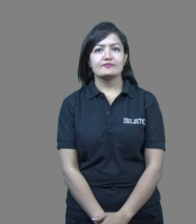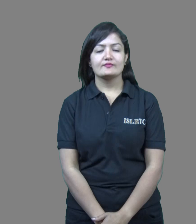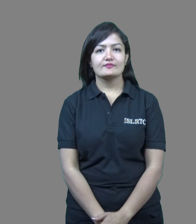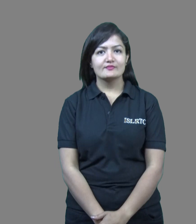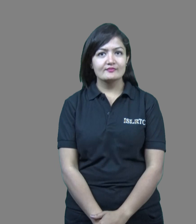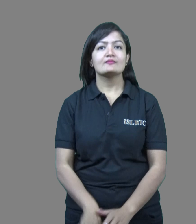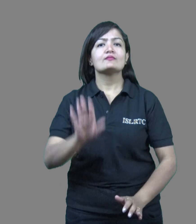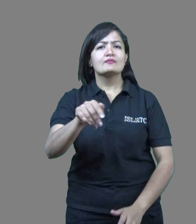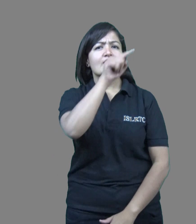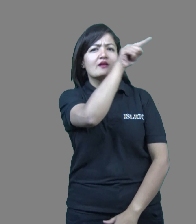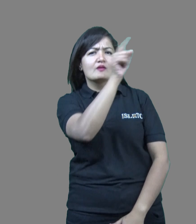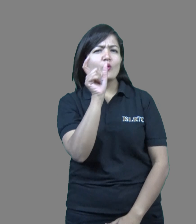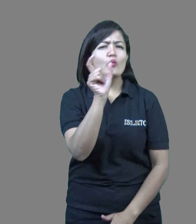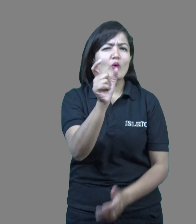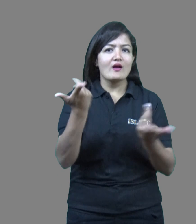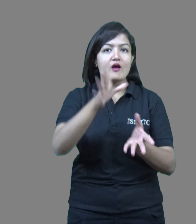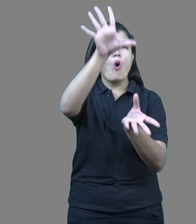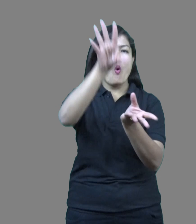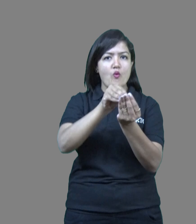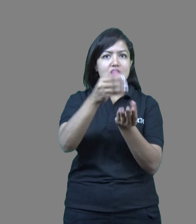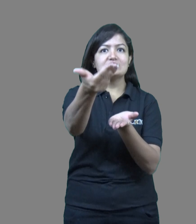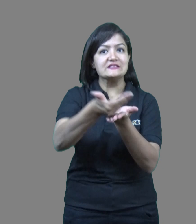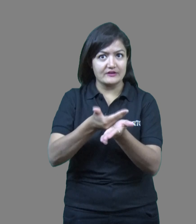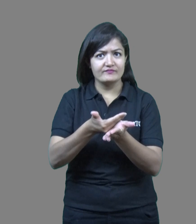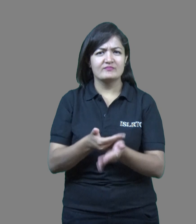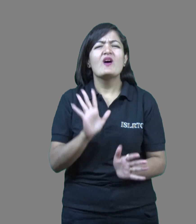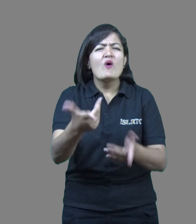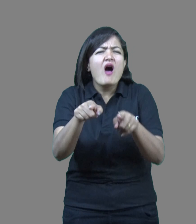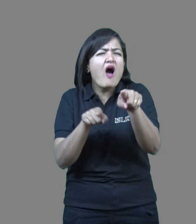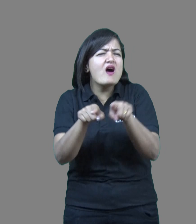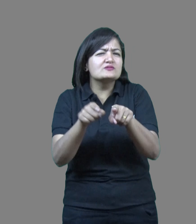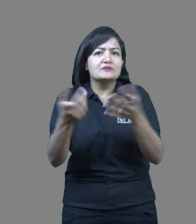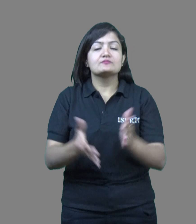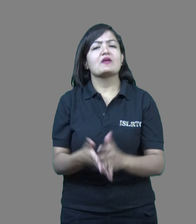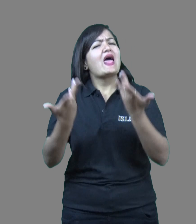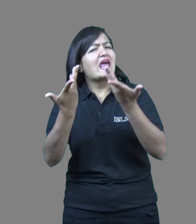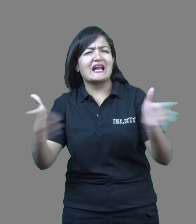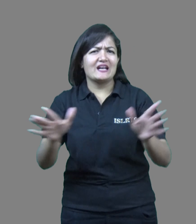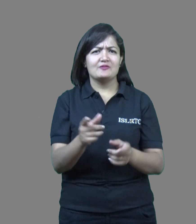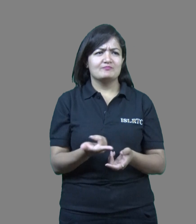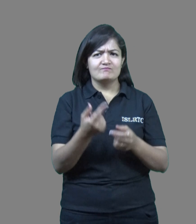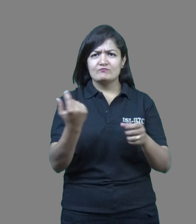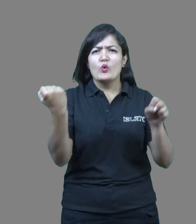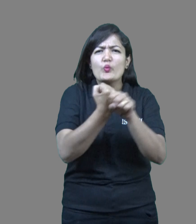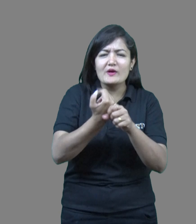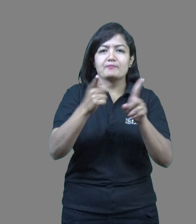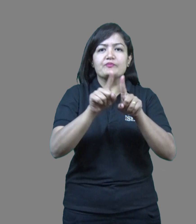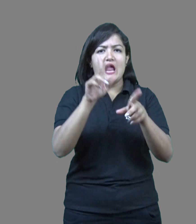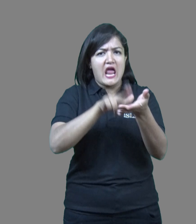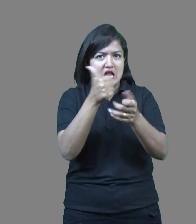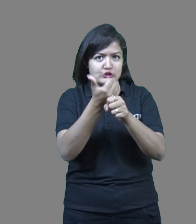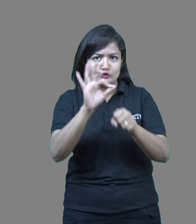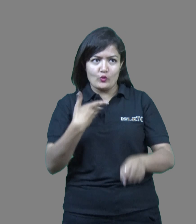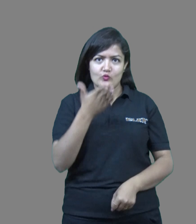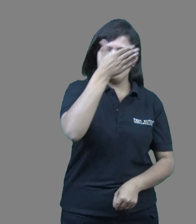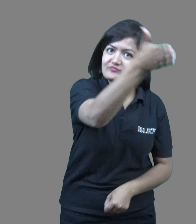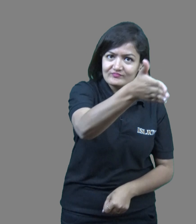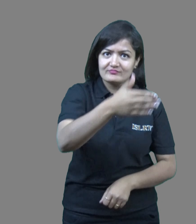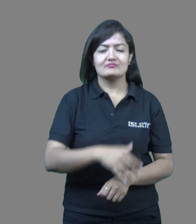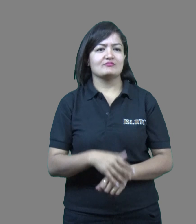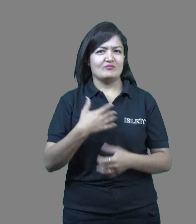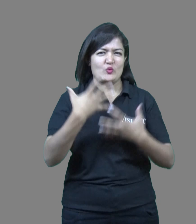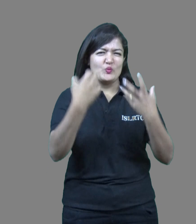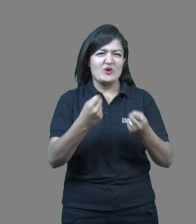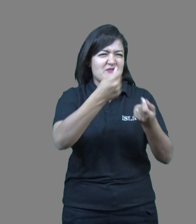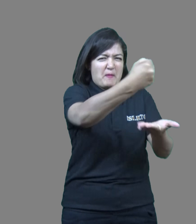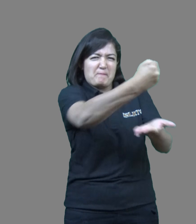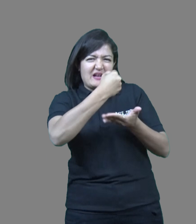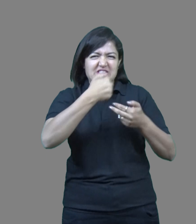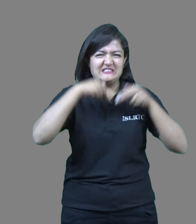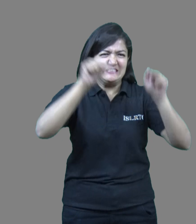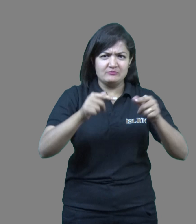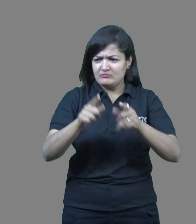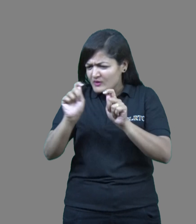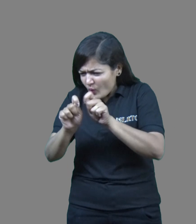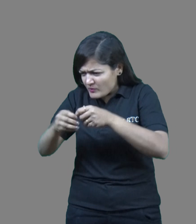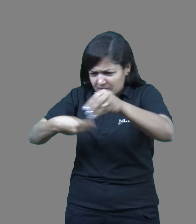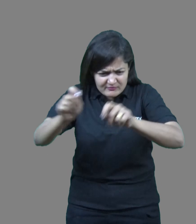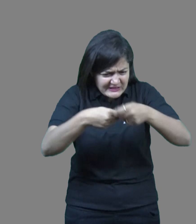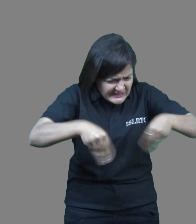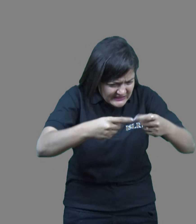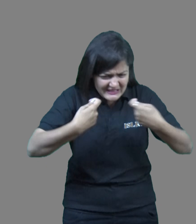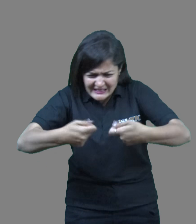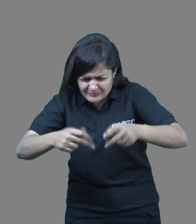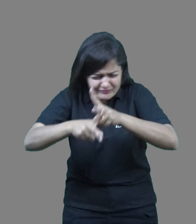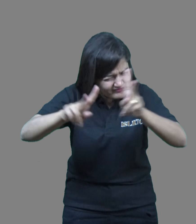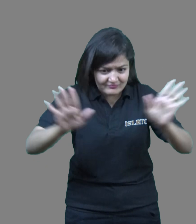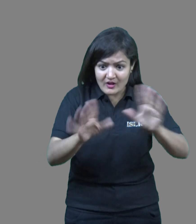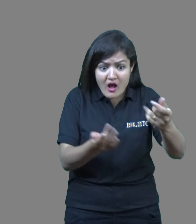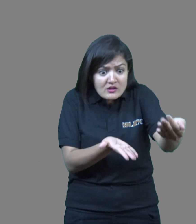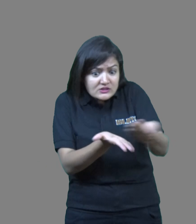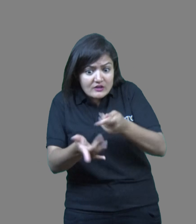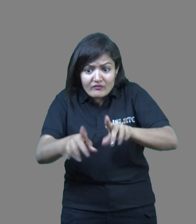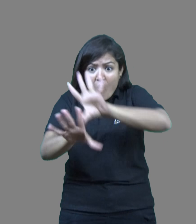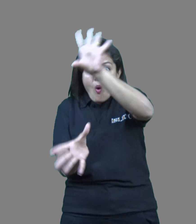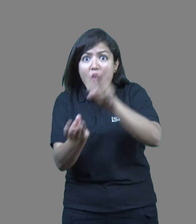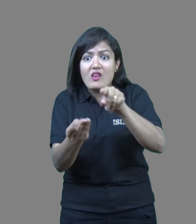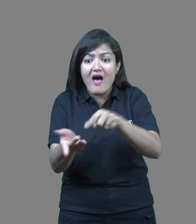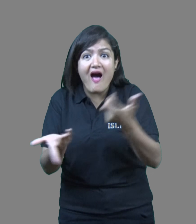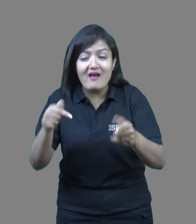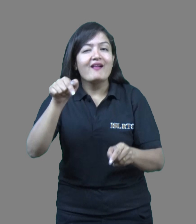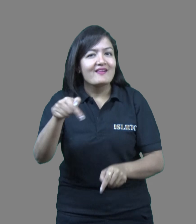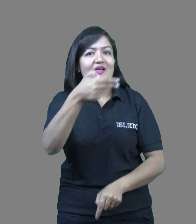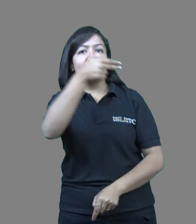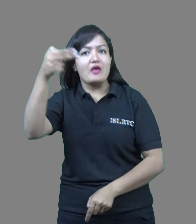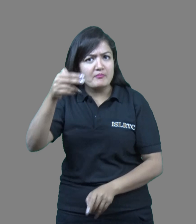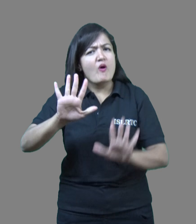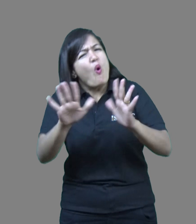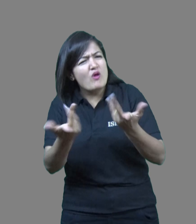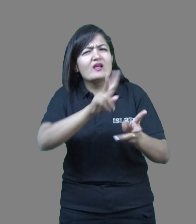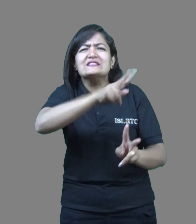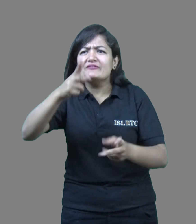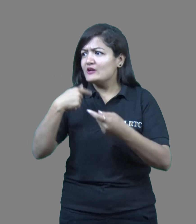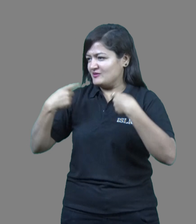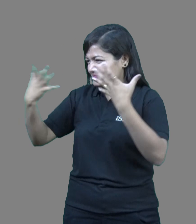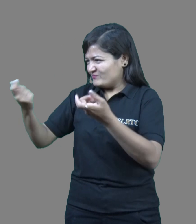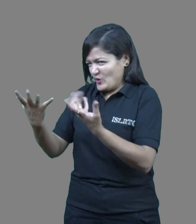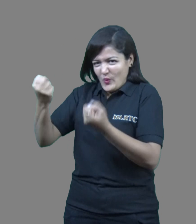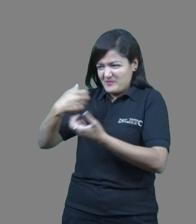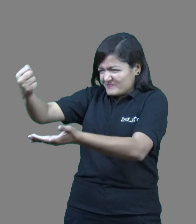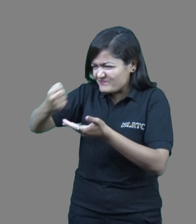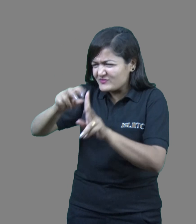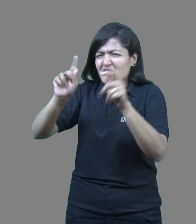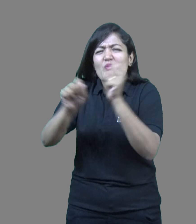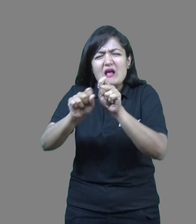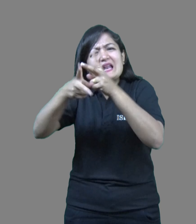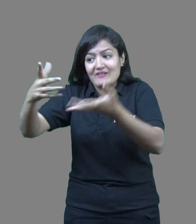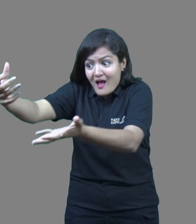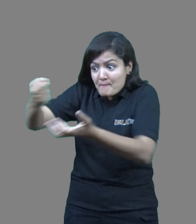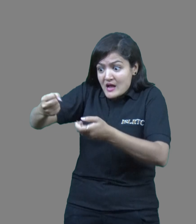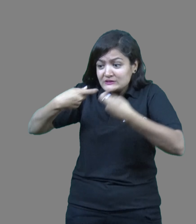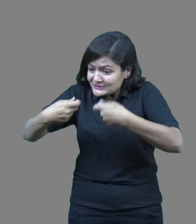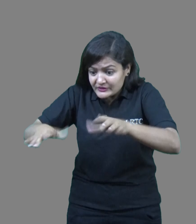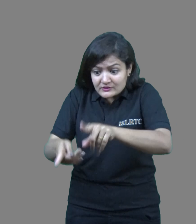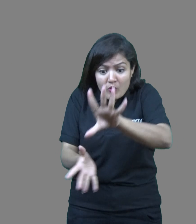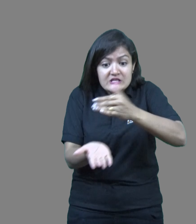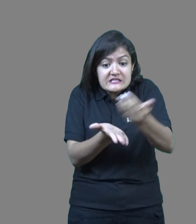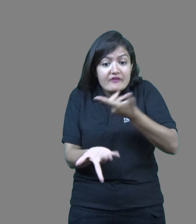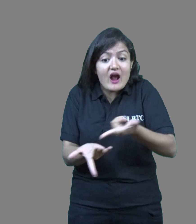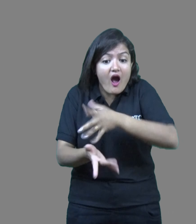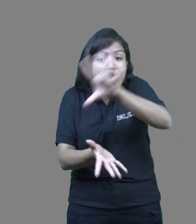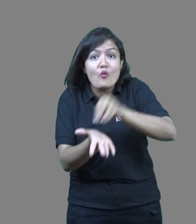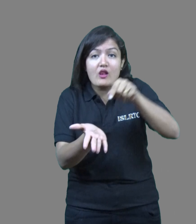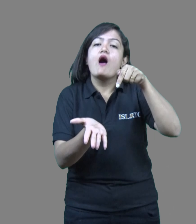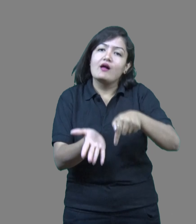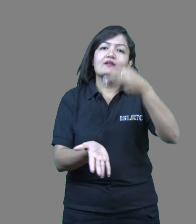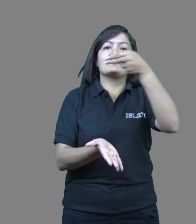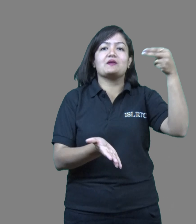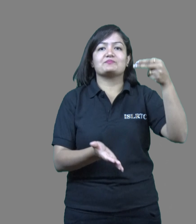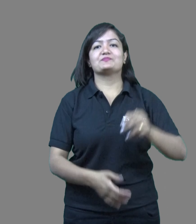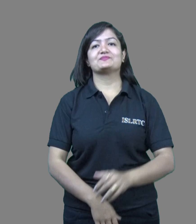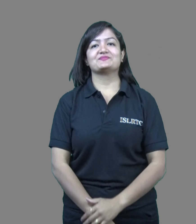Aggregate saving